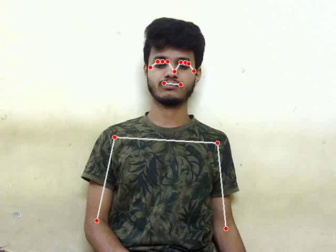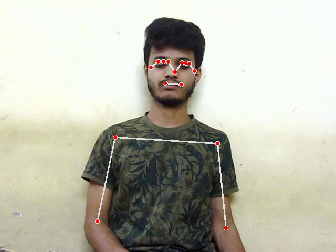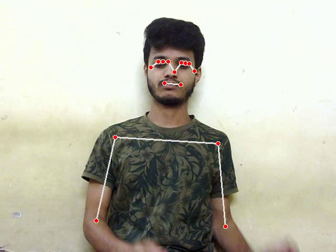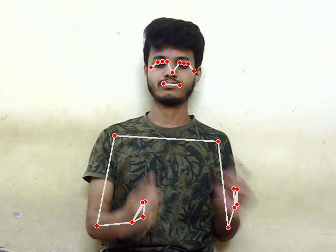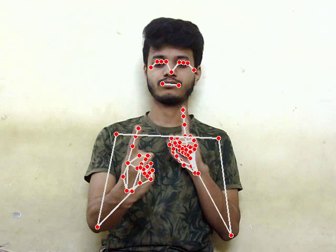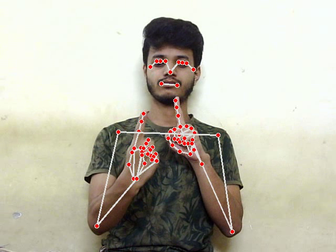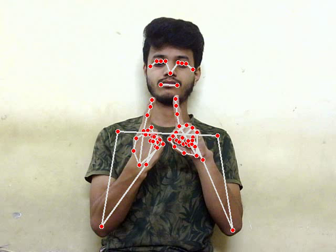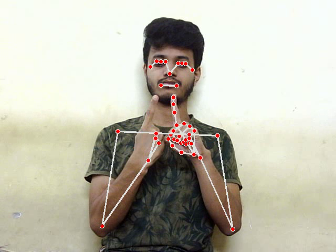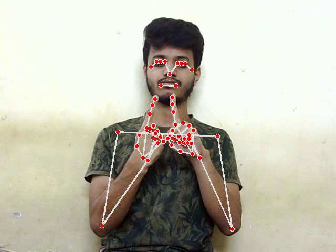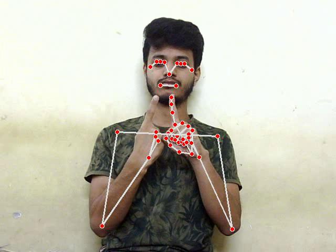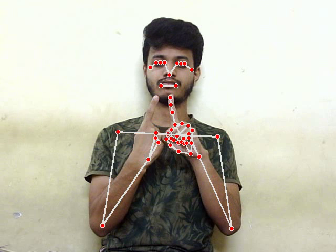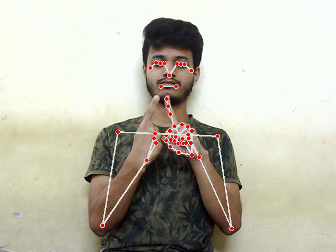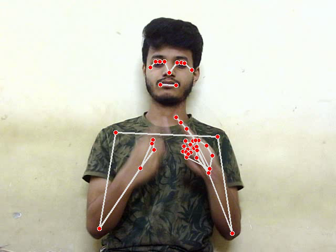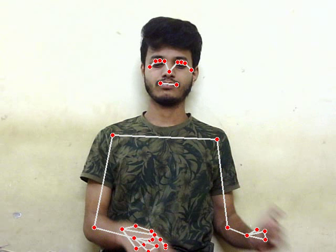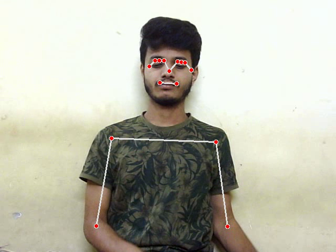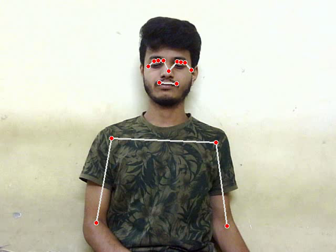meet